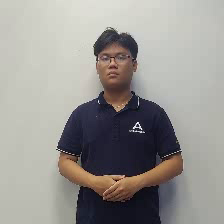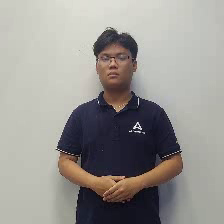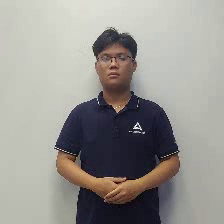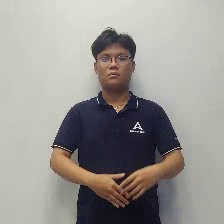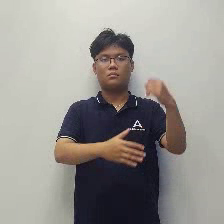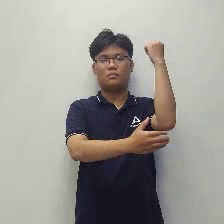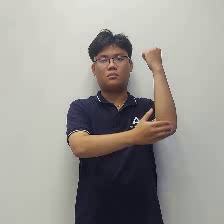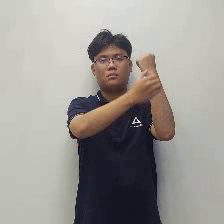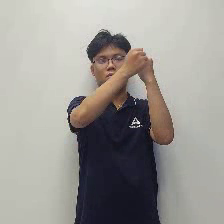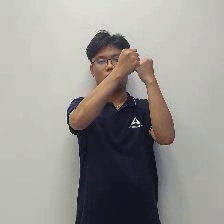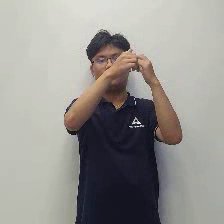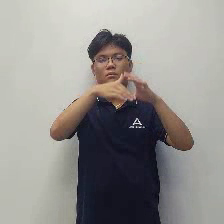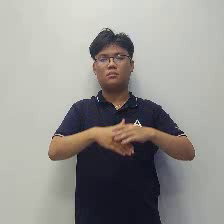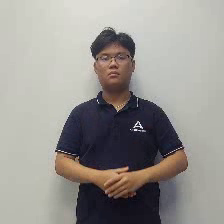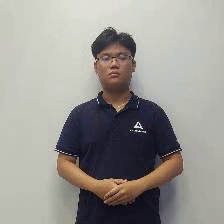Cứu